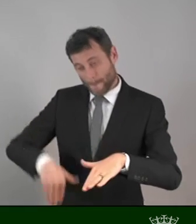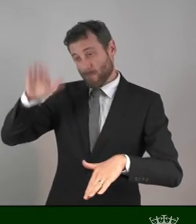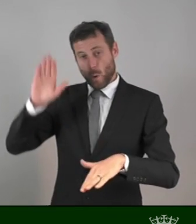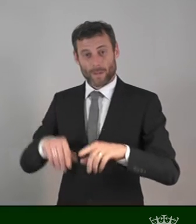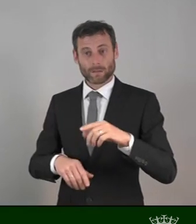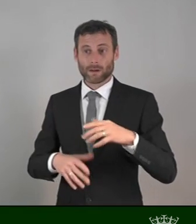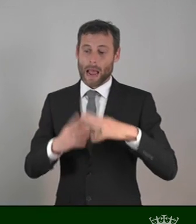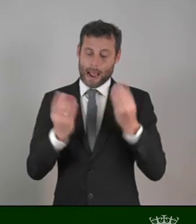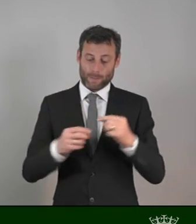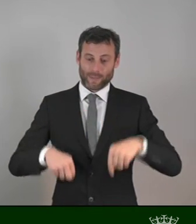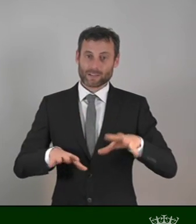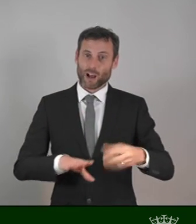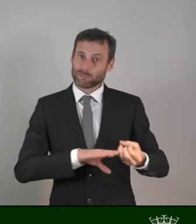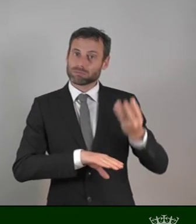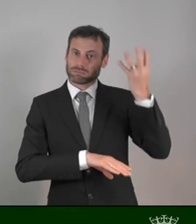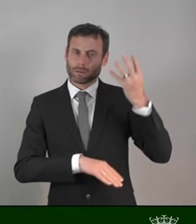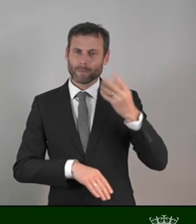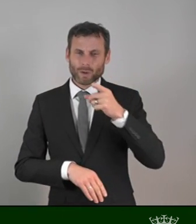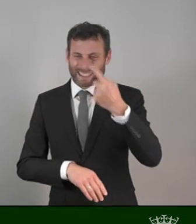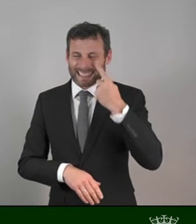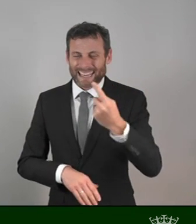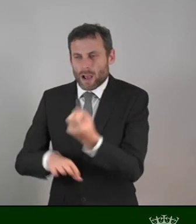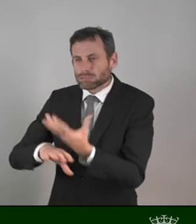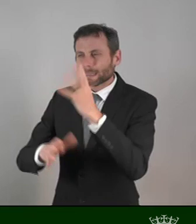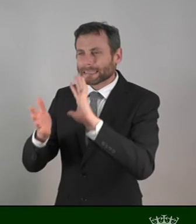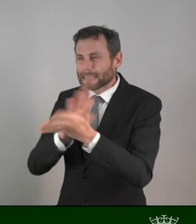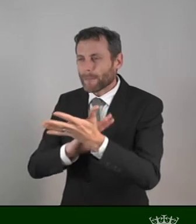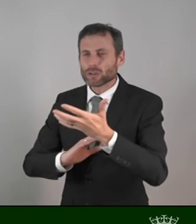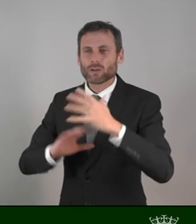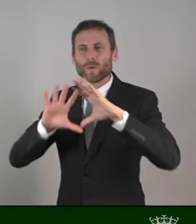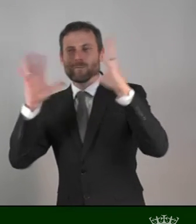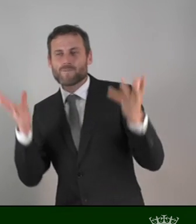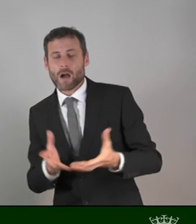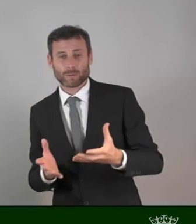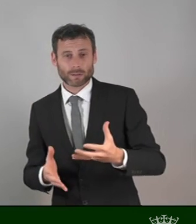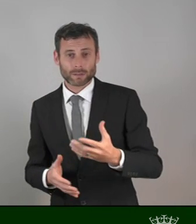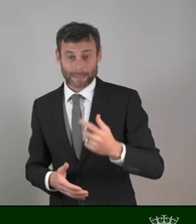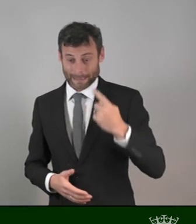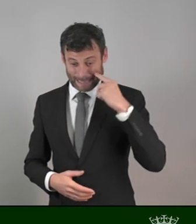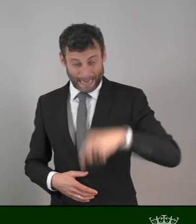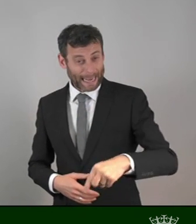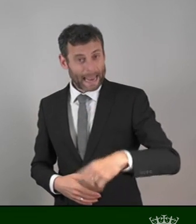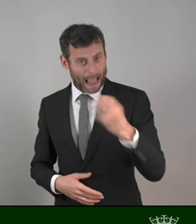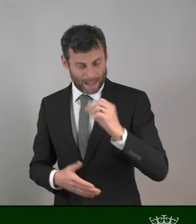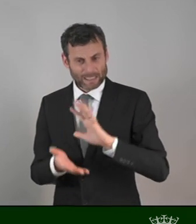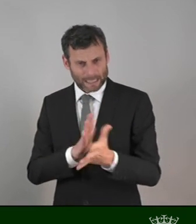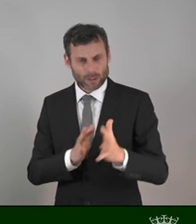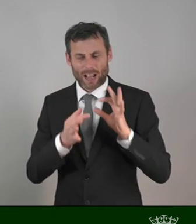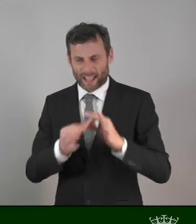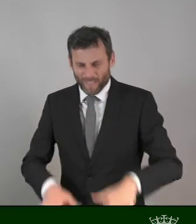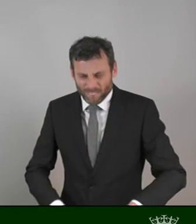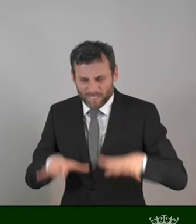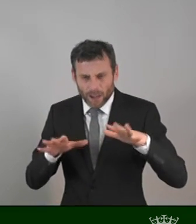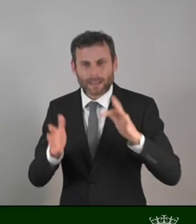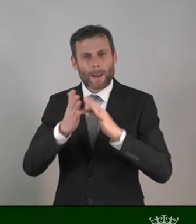The effects of climate change have been felt in this country, with flooding in Yorkshire and the midlands, and of course we have seen the wildfires in Australia.